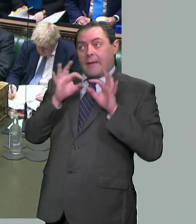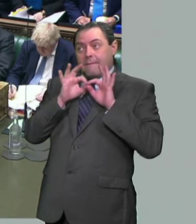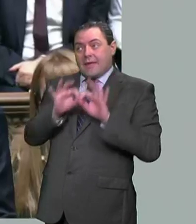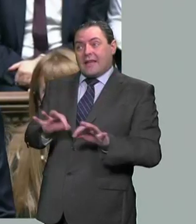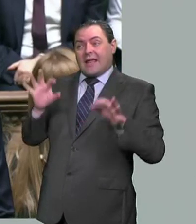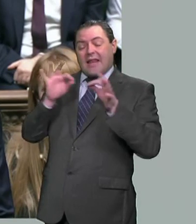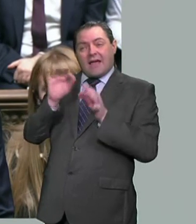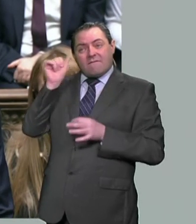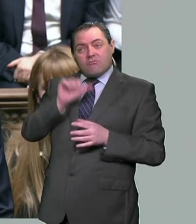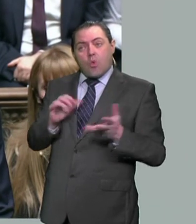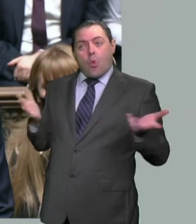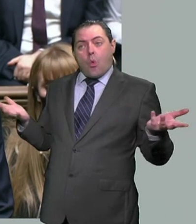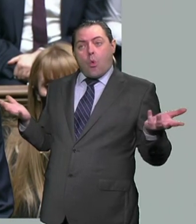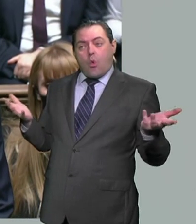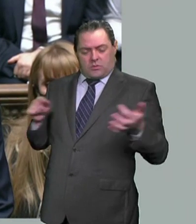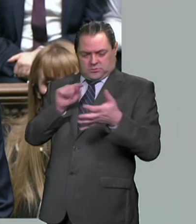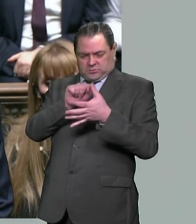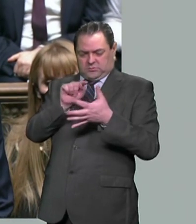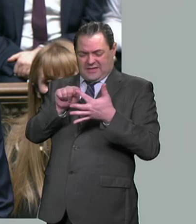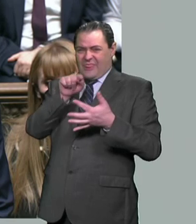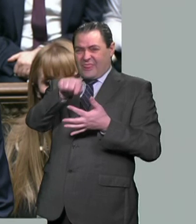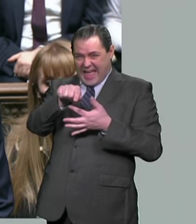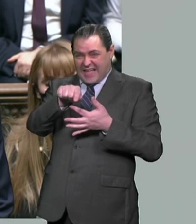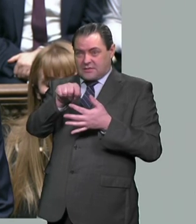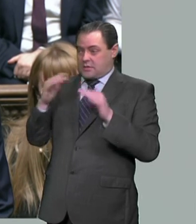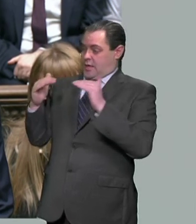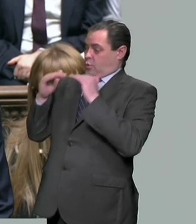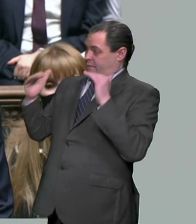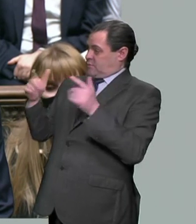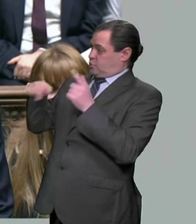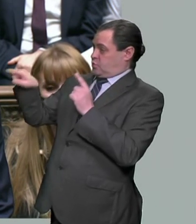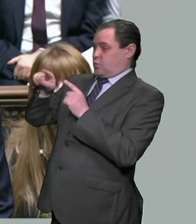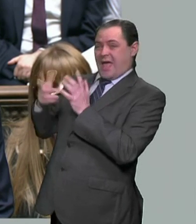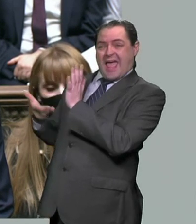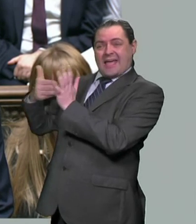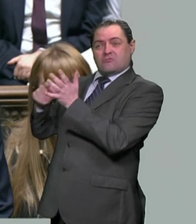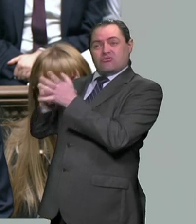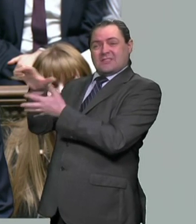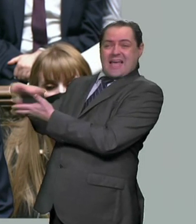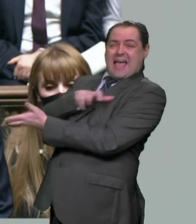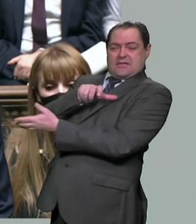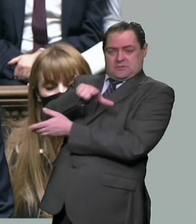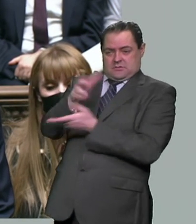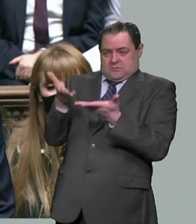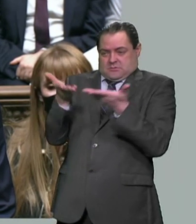That is enough to cover the tax hike he is inflicting on working people.